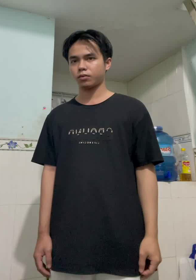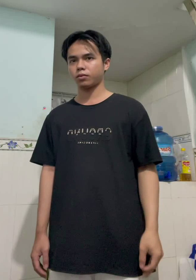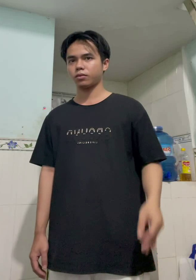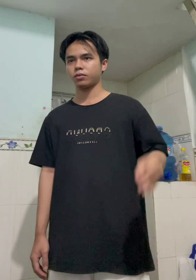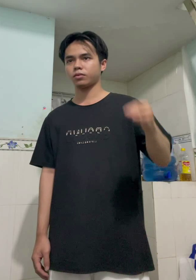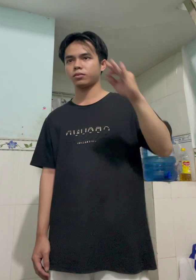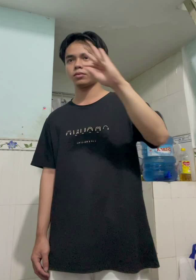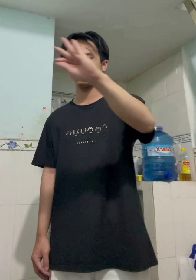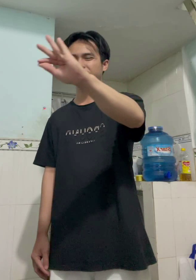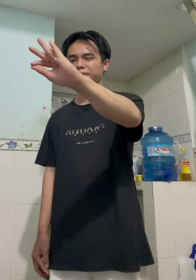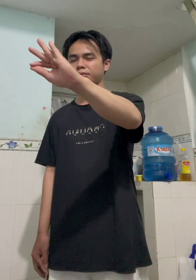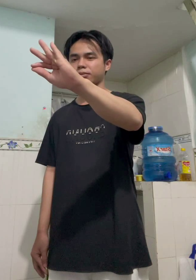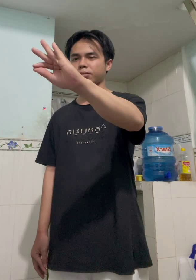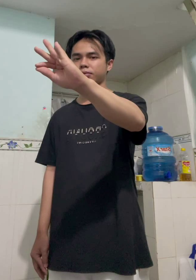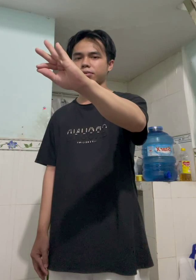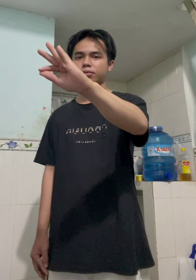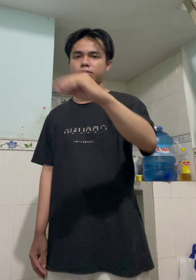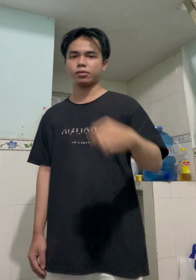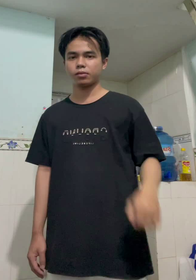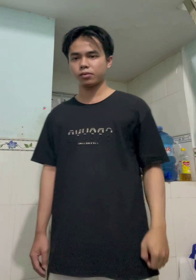t